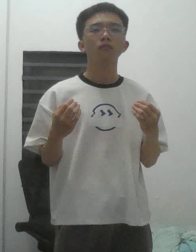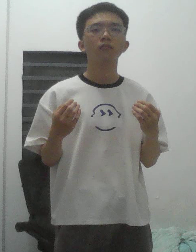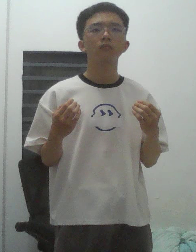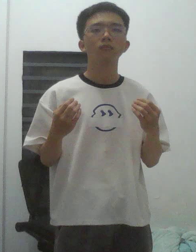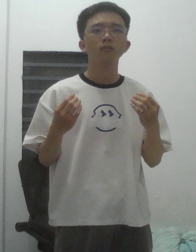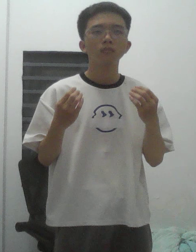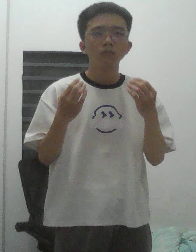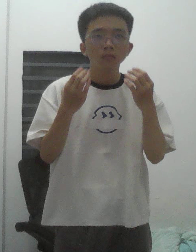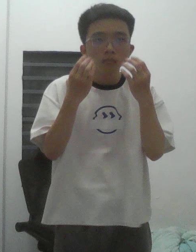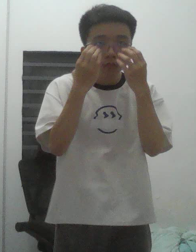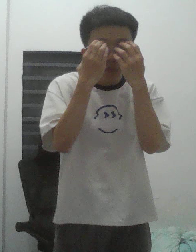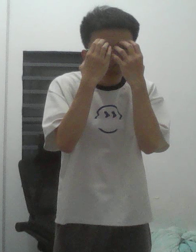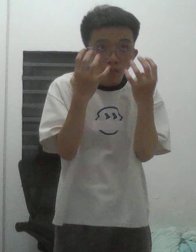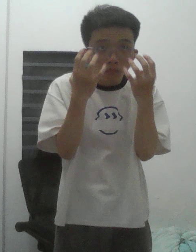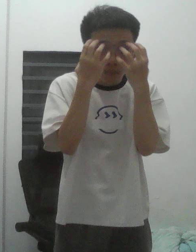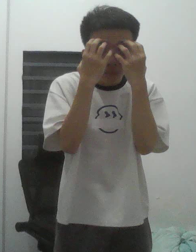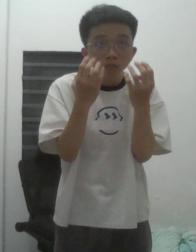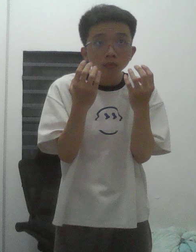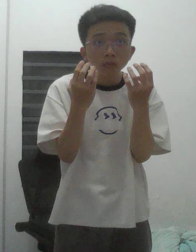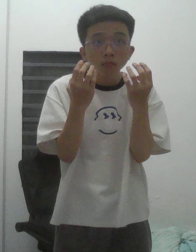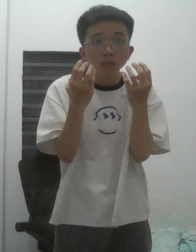ngac nhien